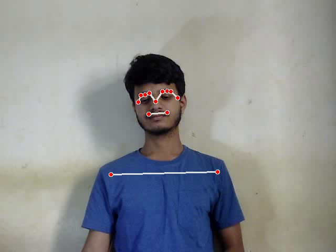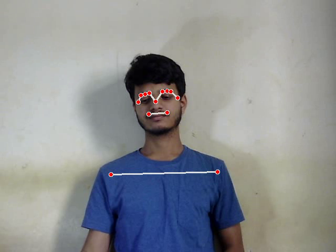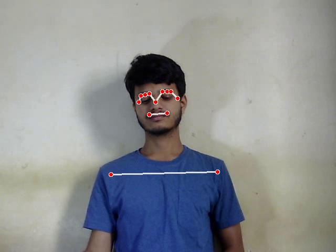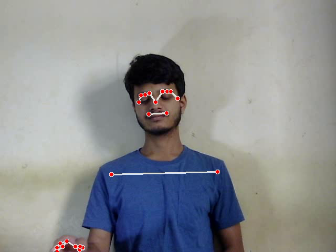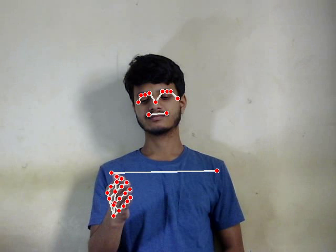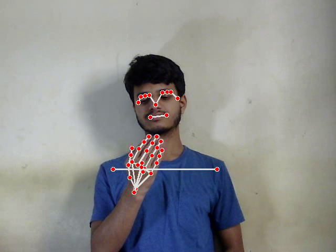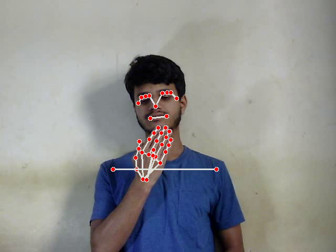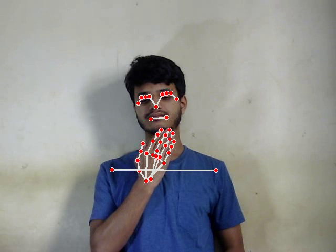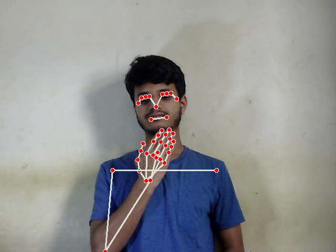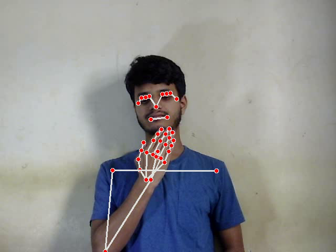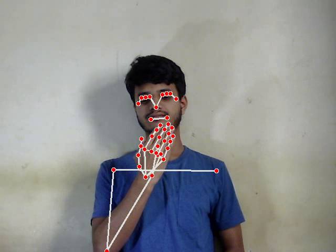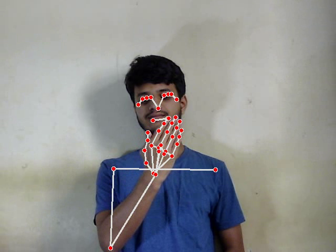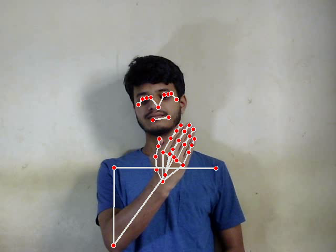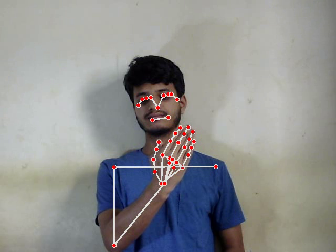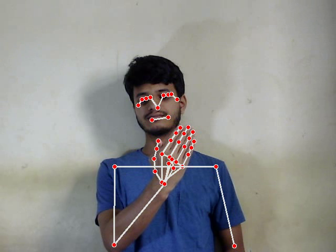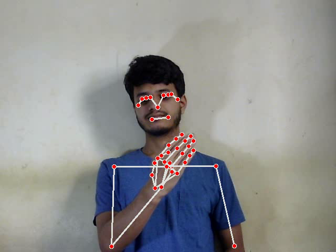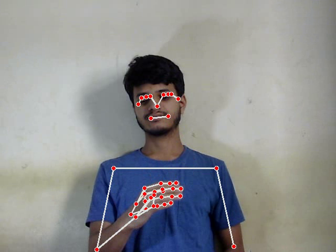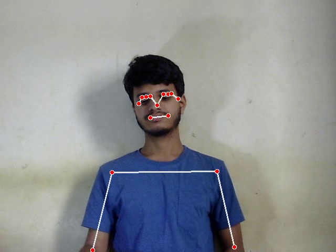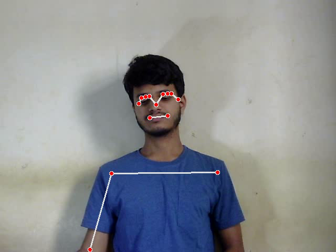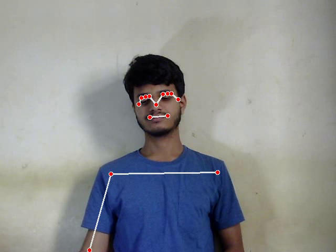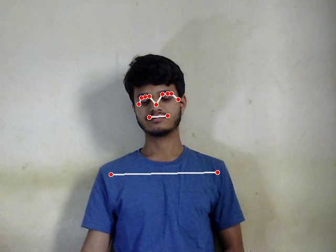thank you